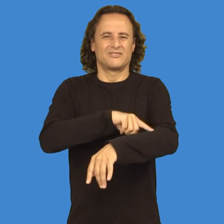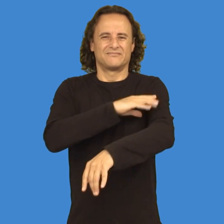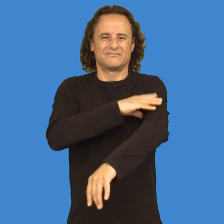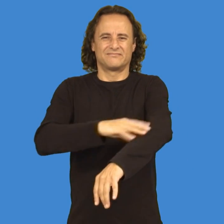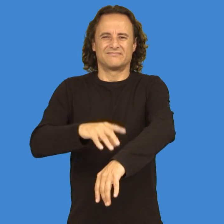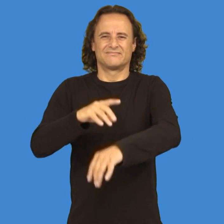sangre